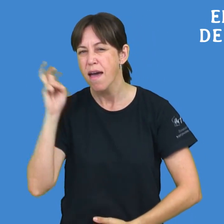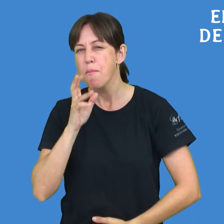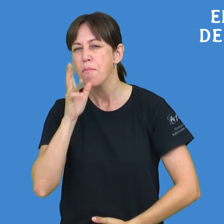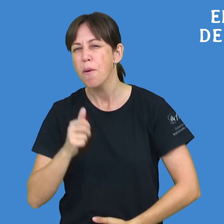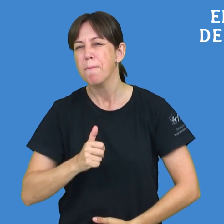motivo